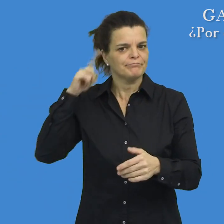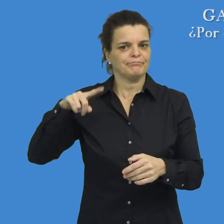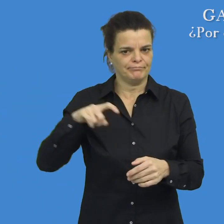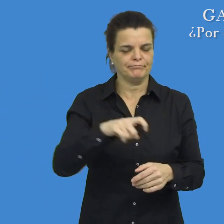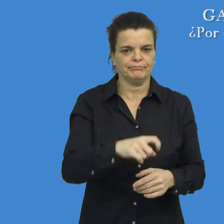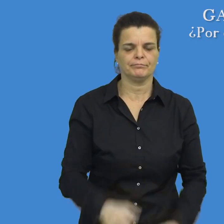cancer